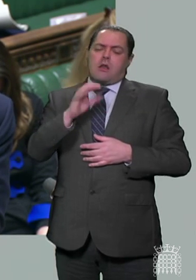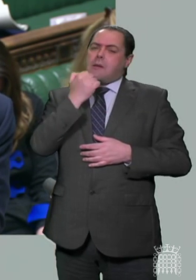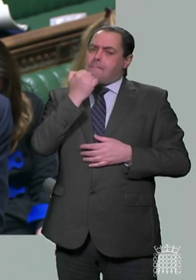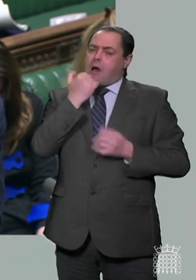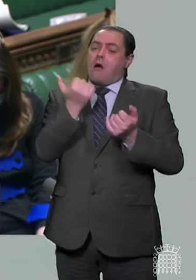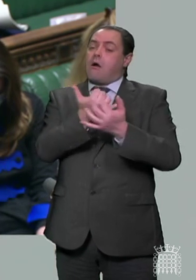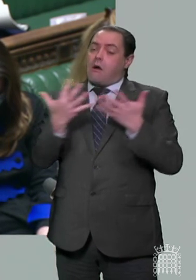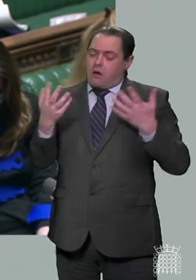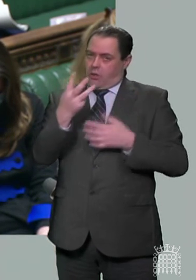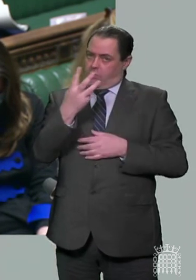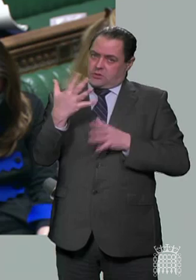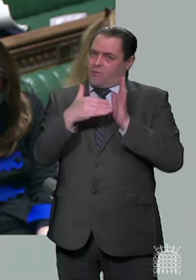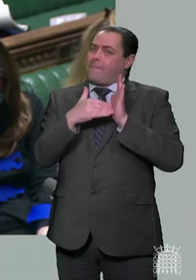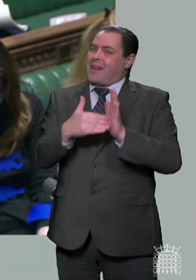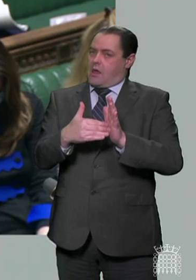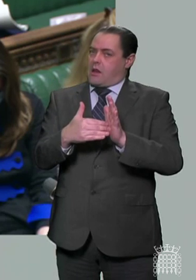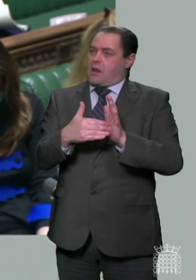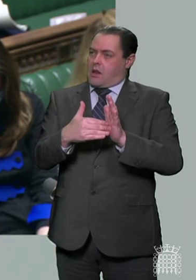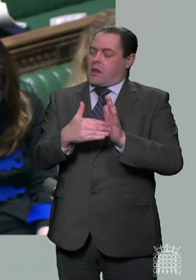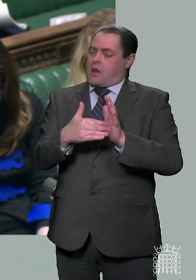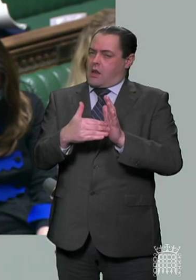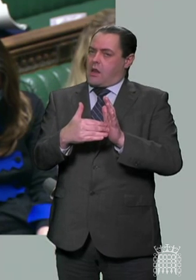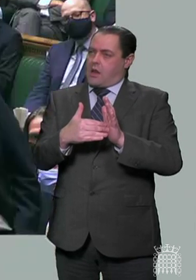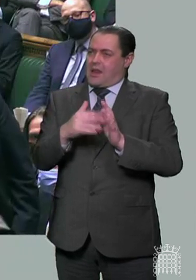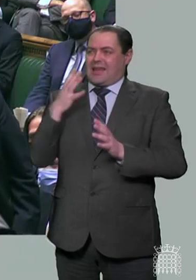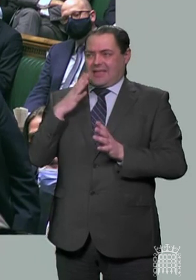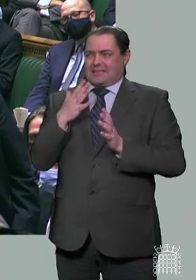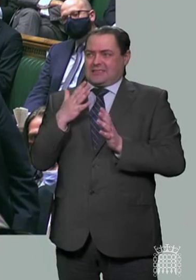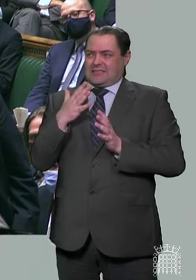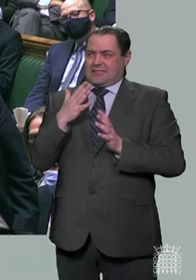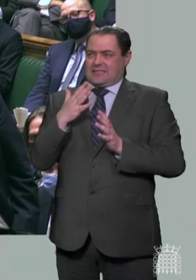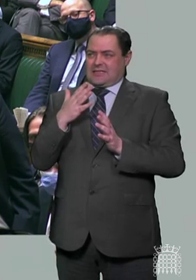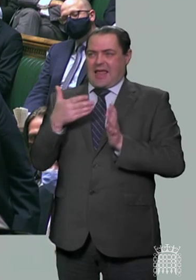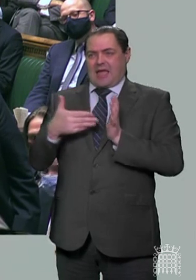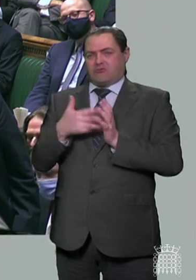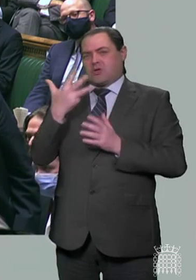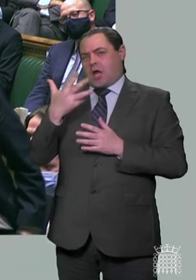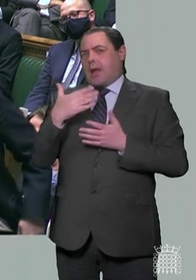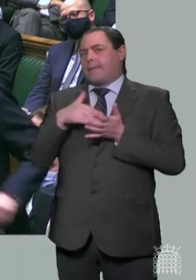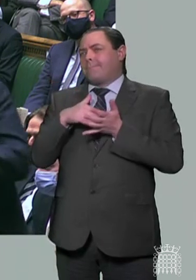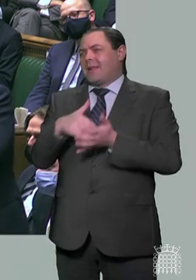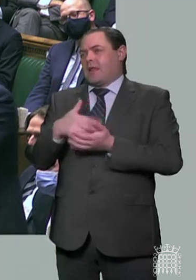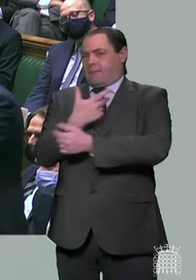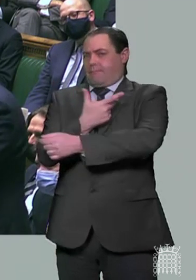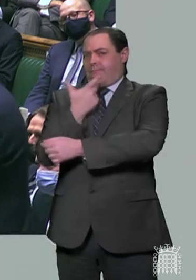There are a further 9 million that we still need to reach.